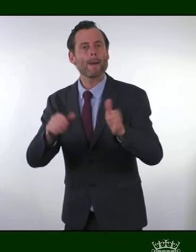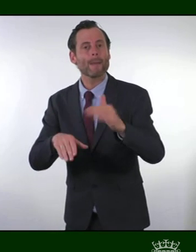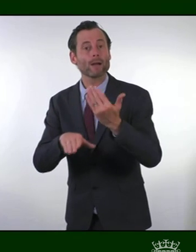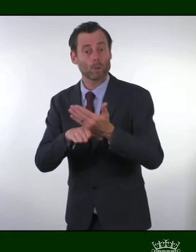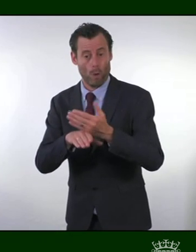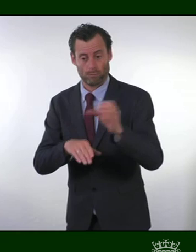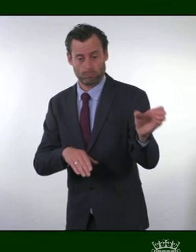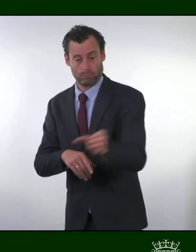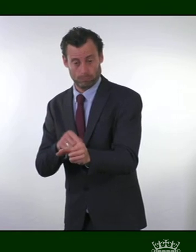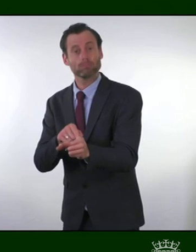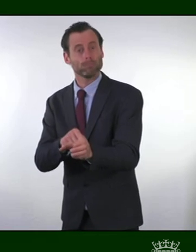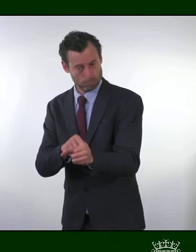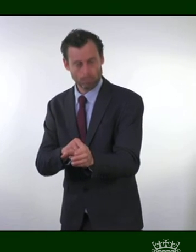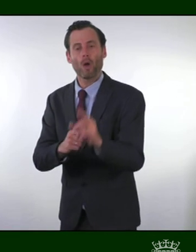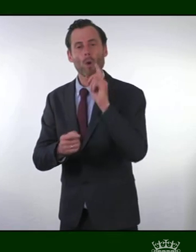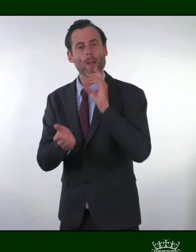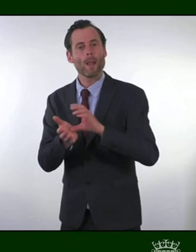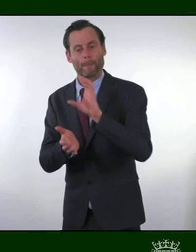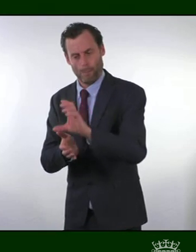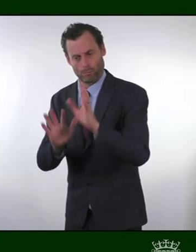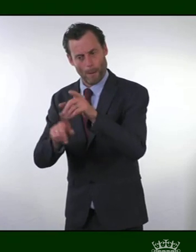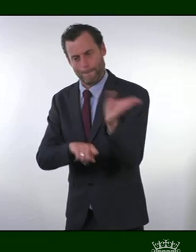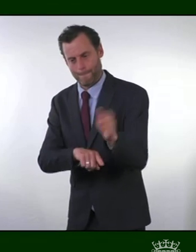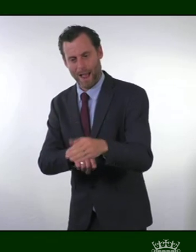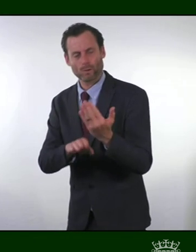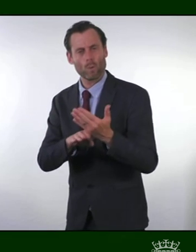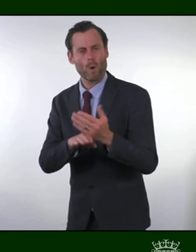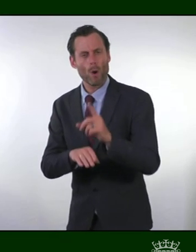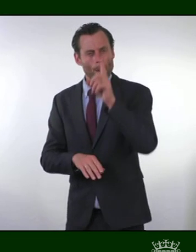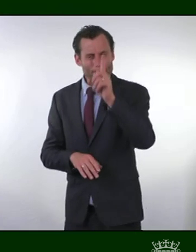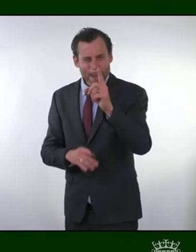At the start of this crisis my inbox was full of correspondence from people worried about the safety of their workplaces,